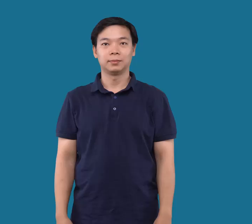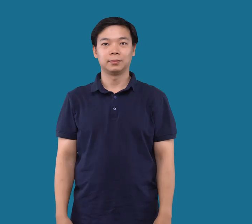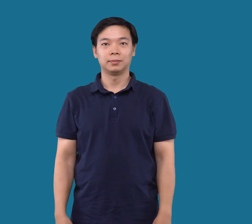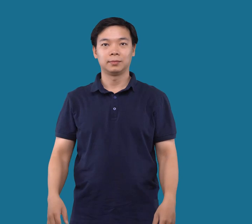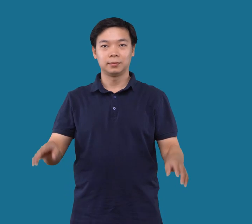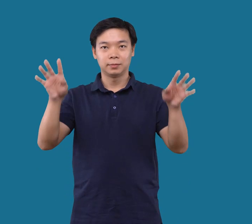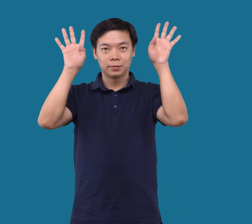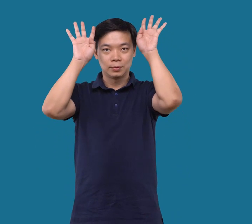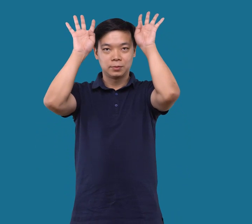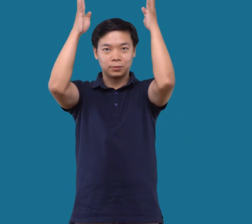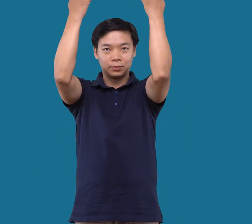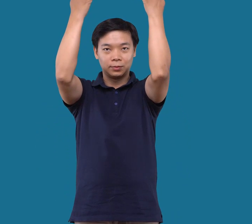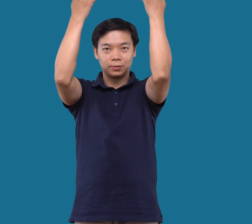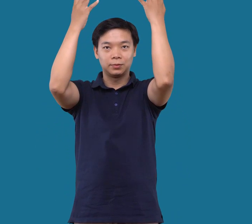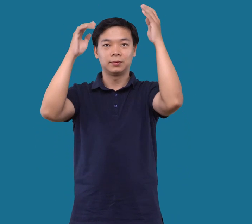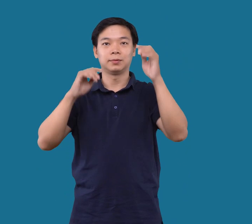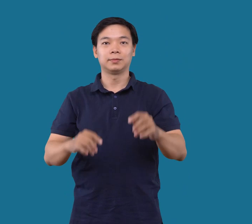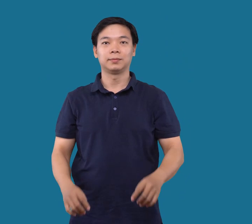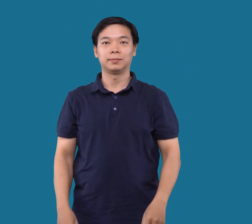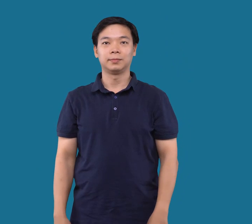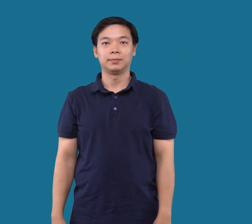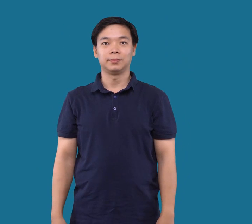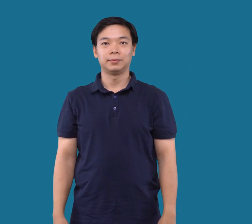con hươu